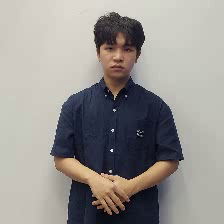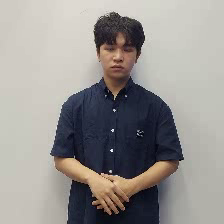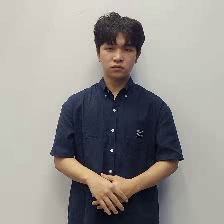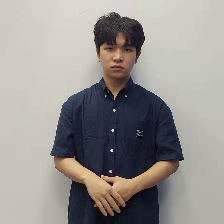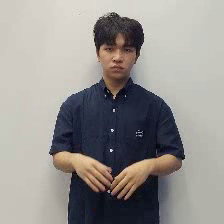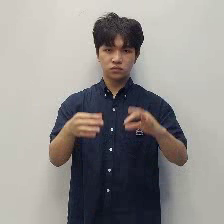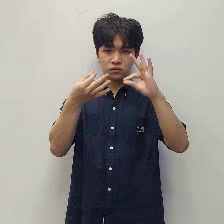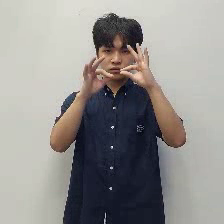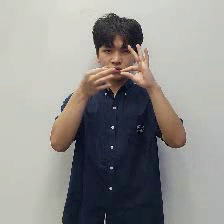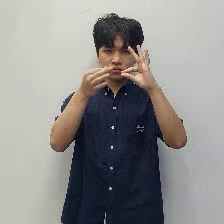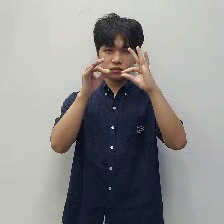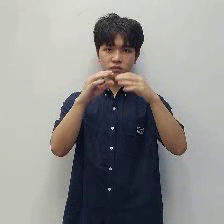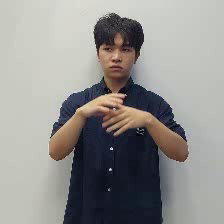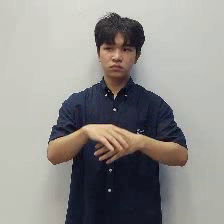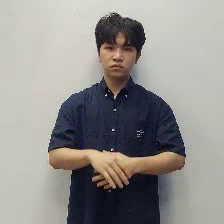Rau